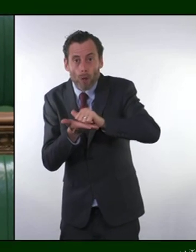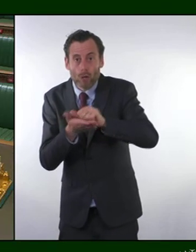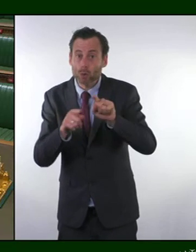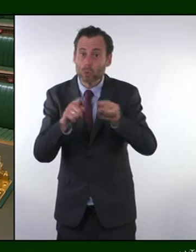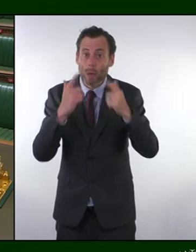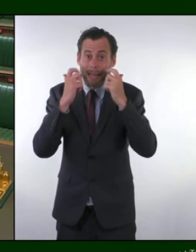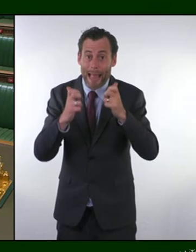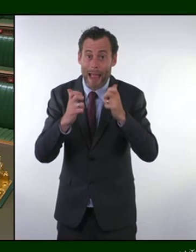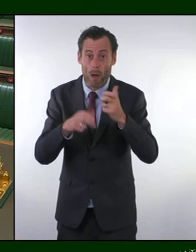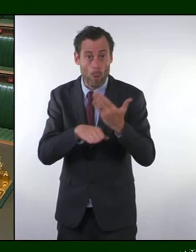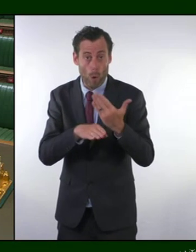Yes or no?